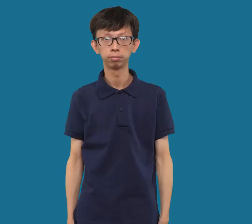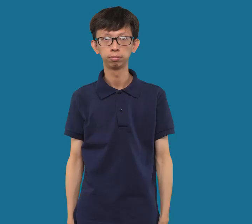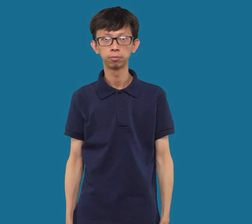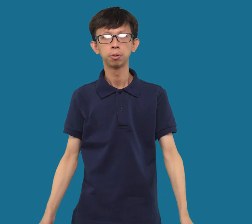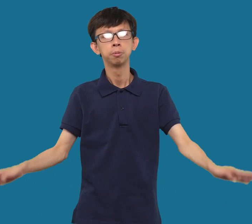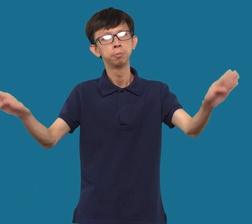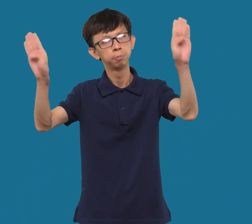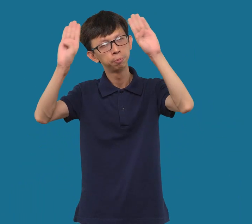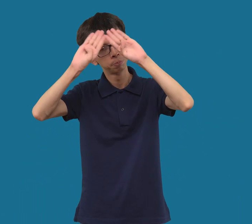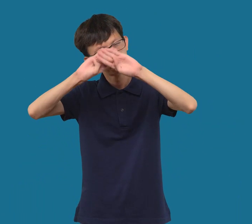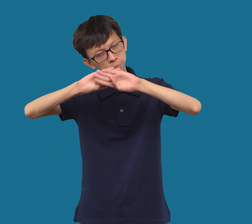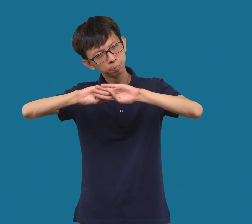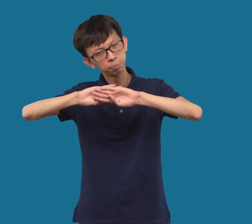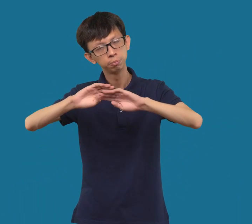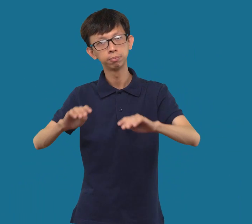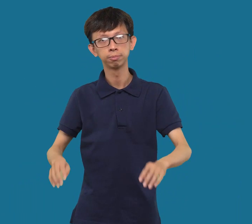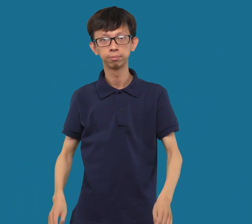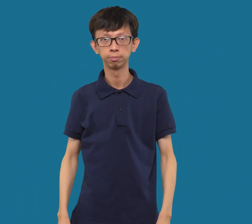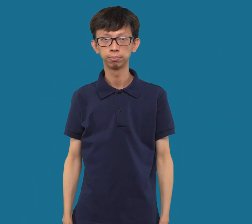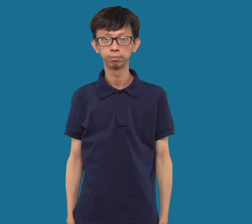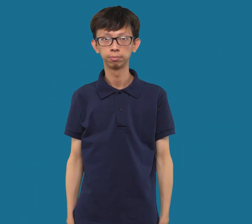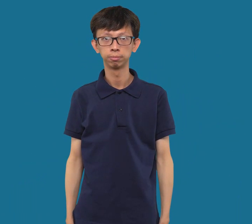buổi đêm